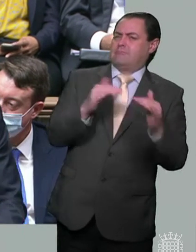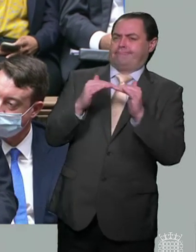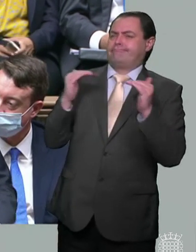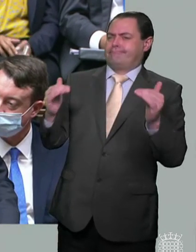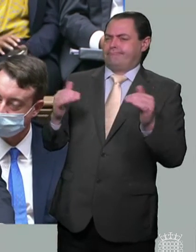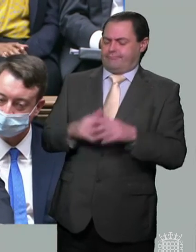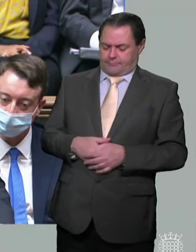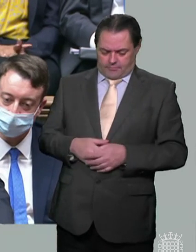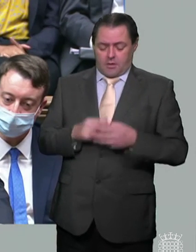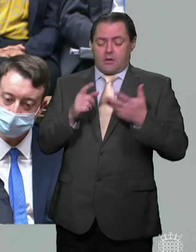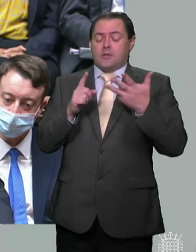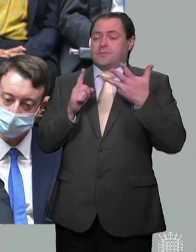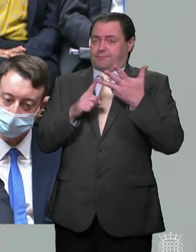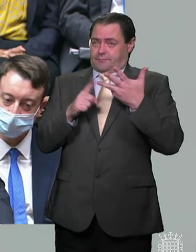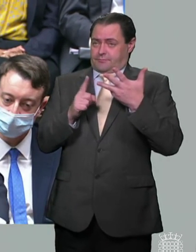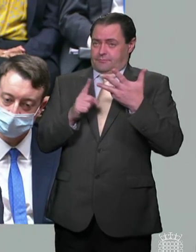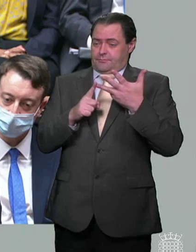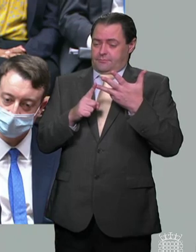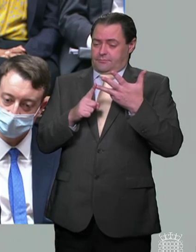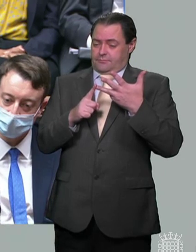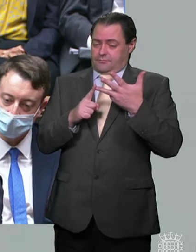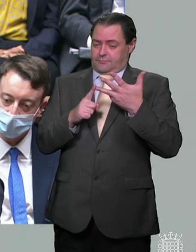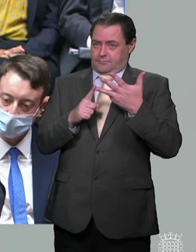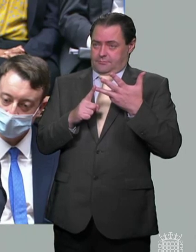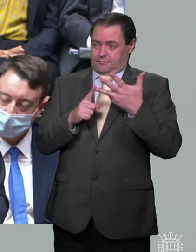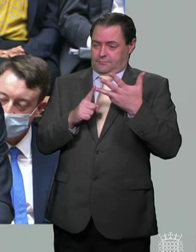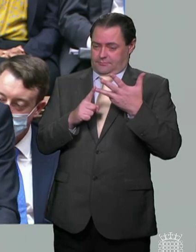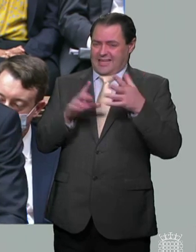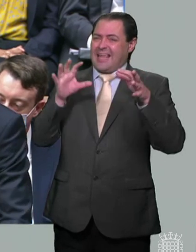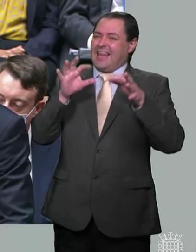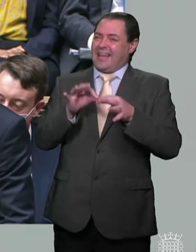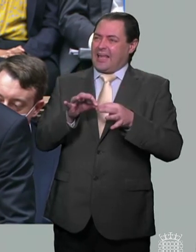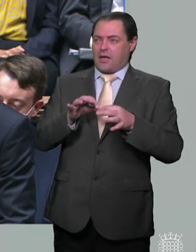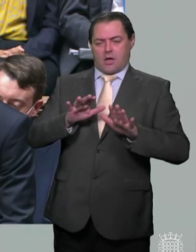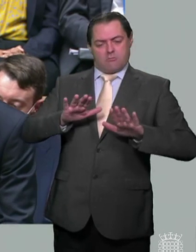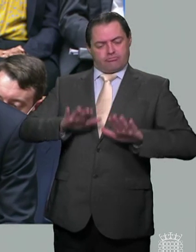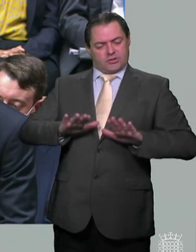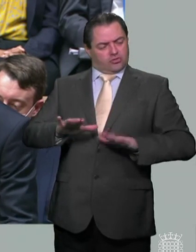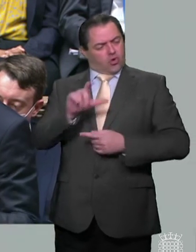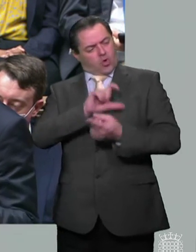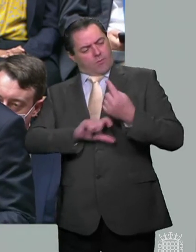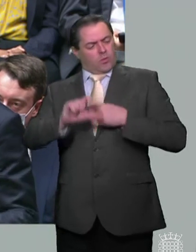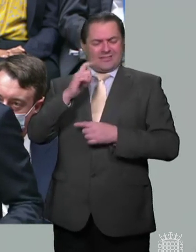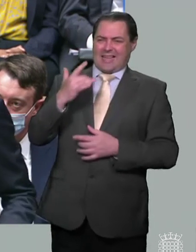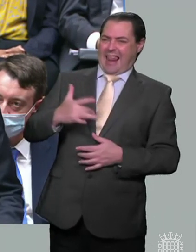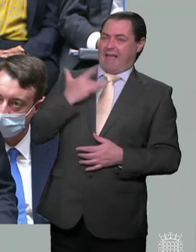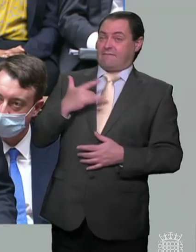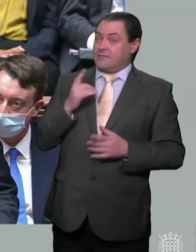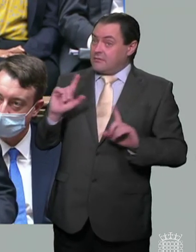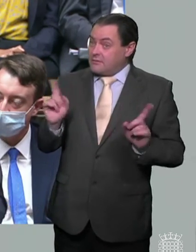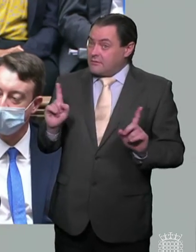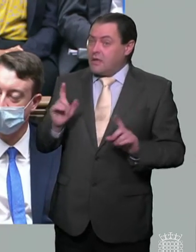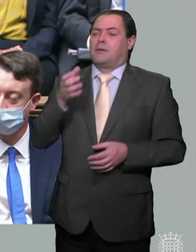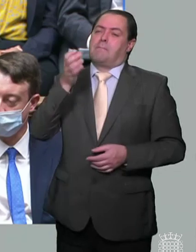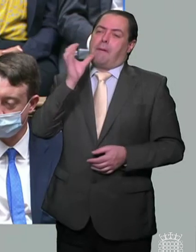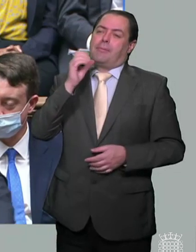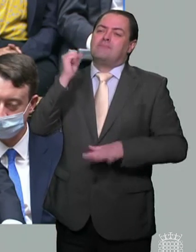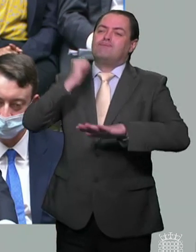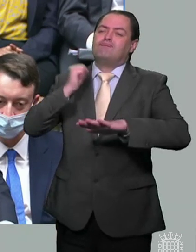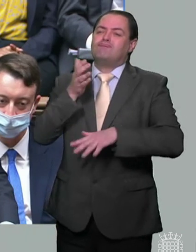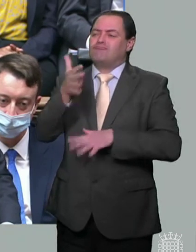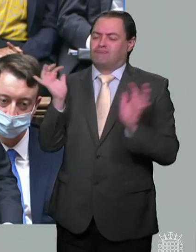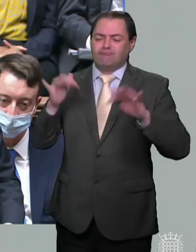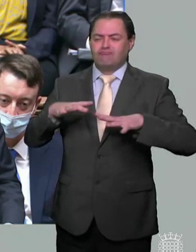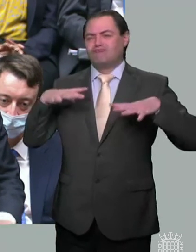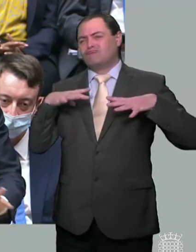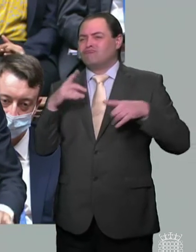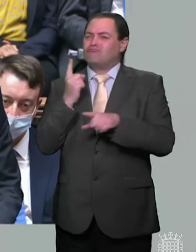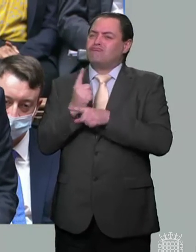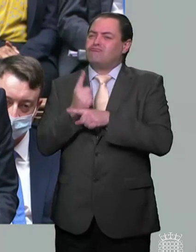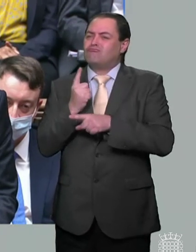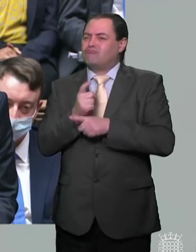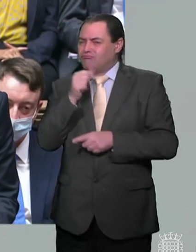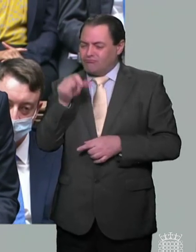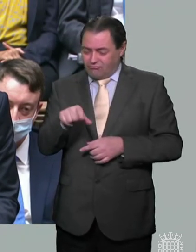The fourth step I am taking today would directly support the home of British community life for centuries: our pubs.